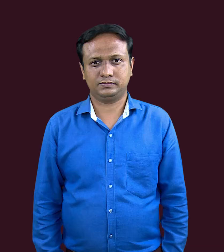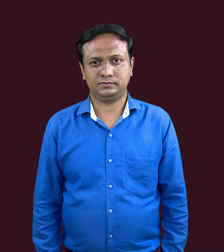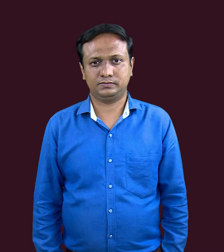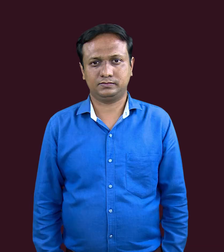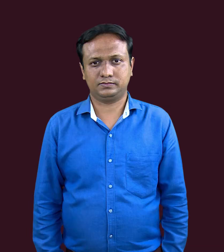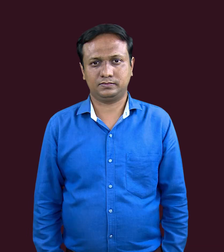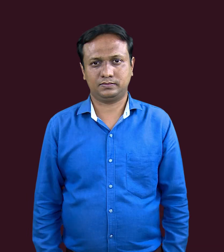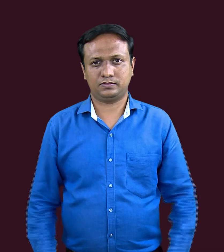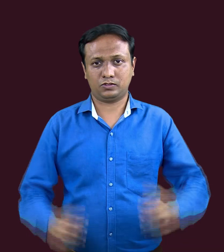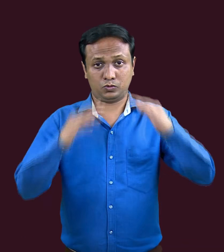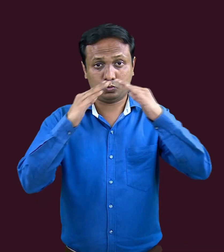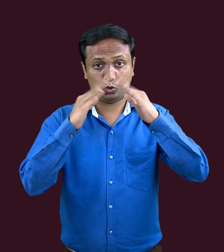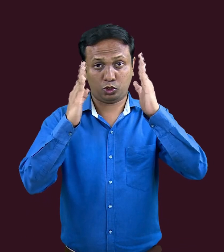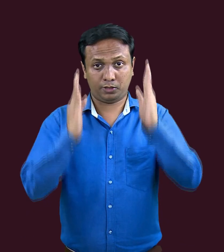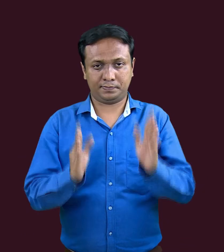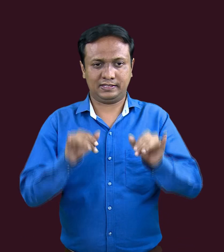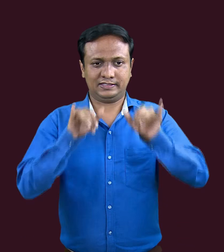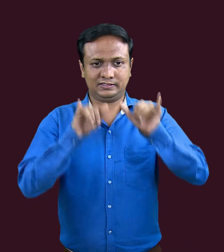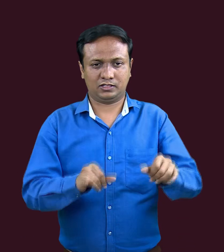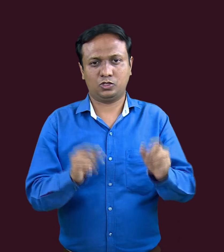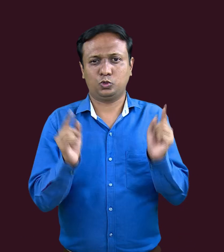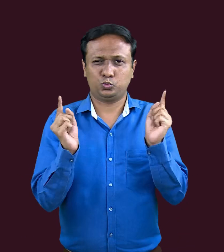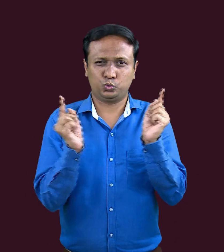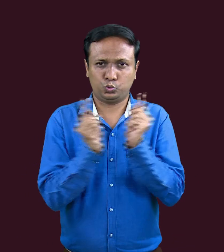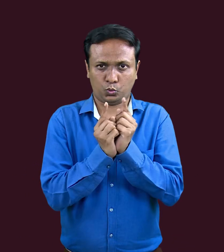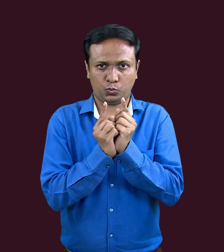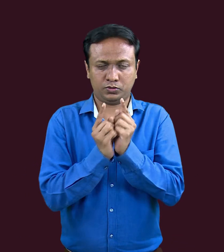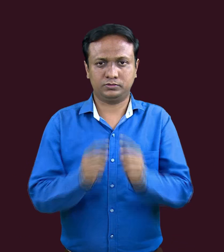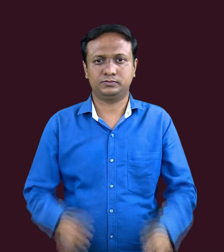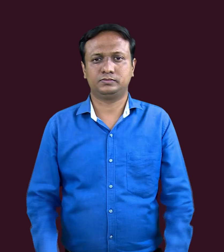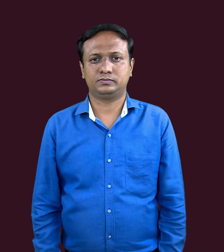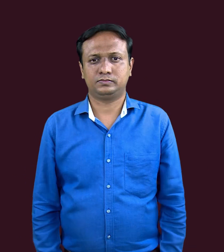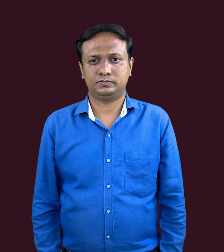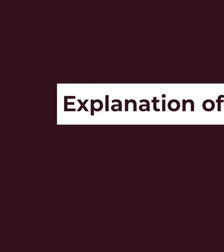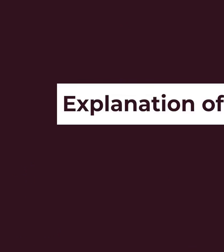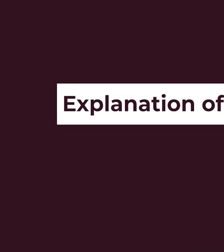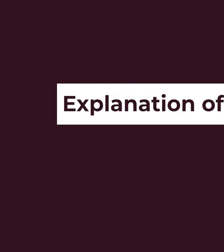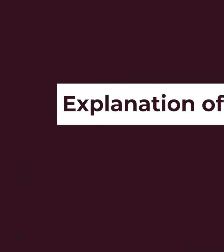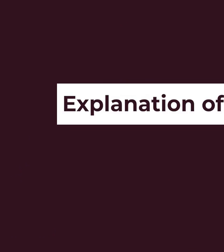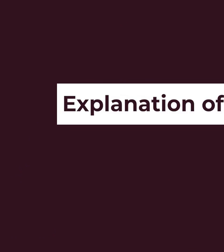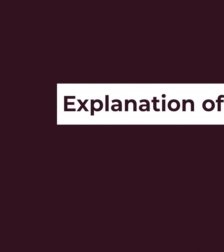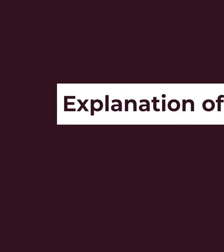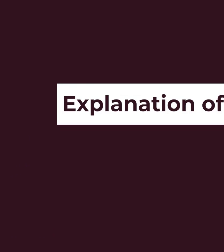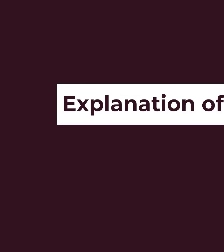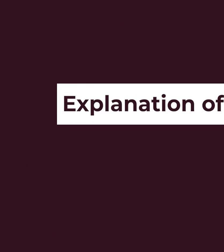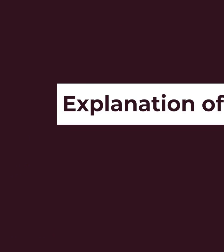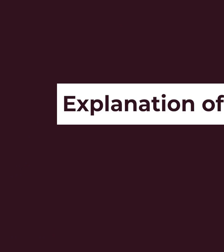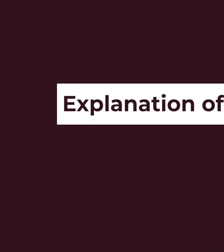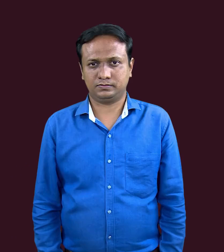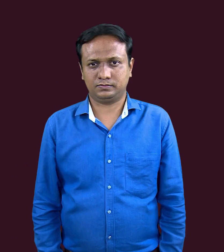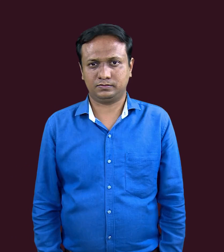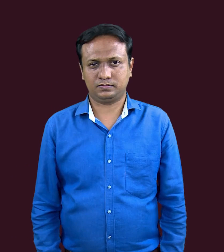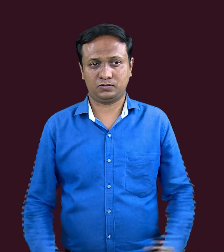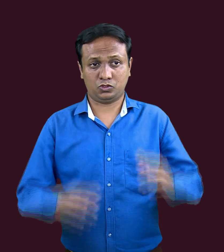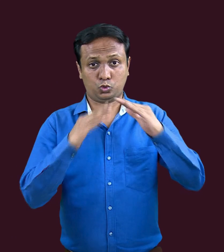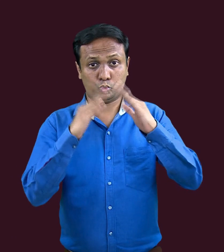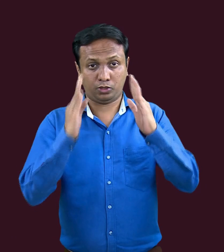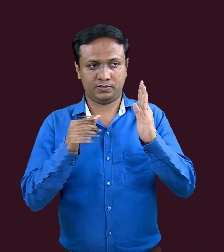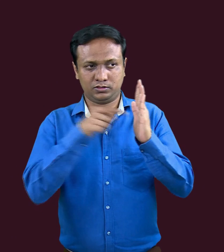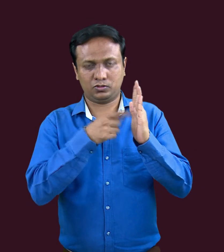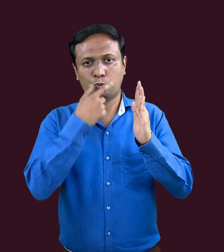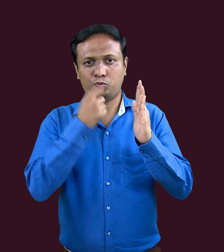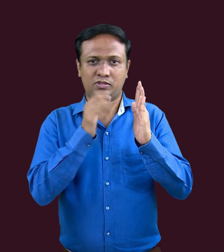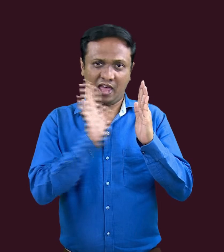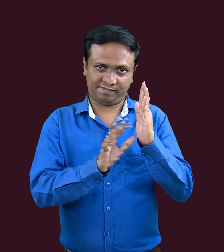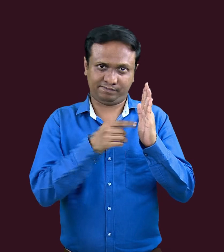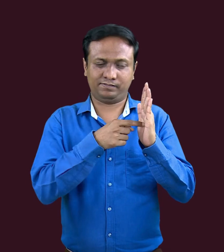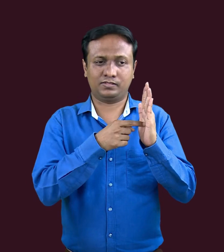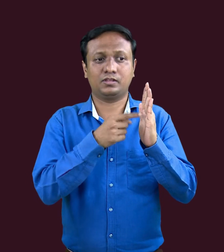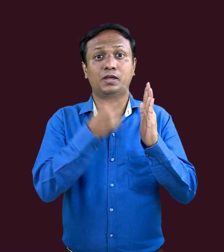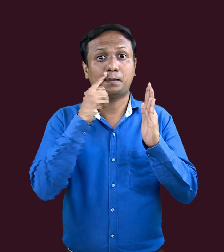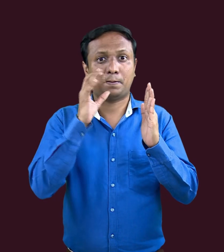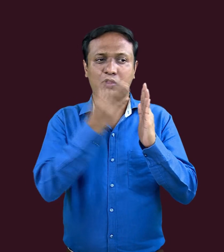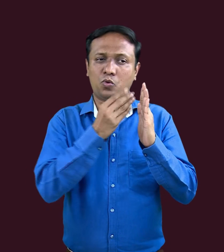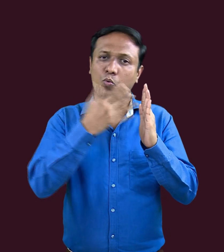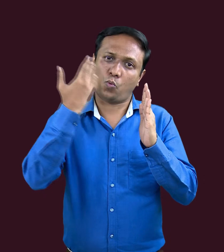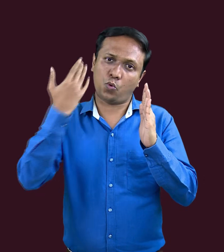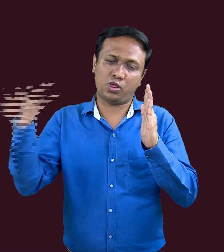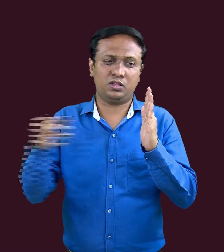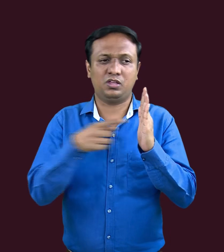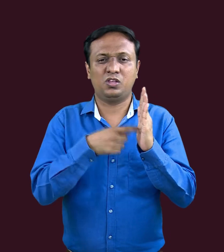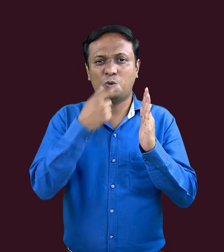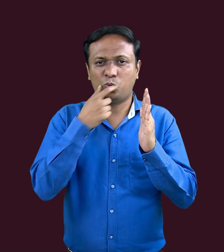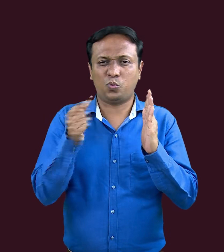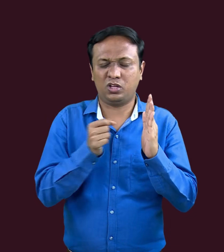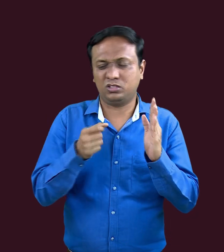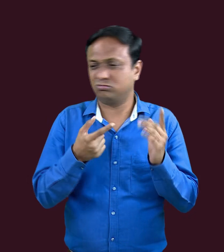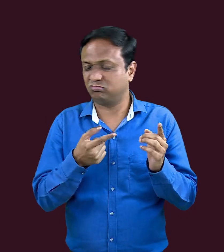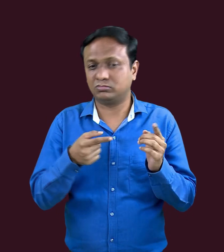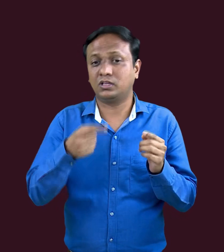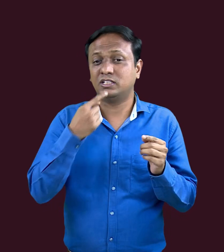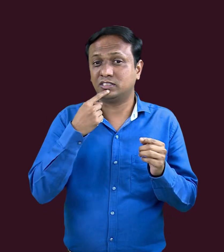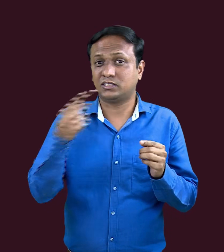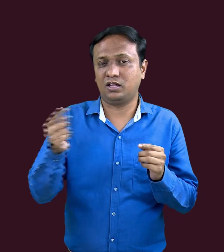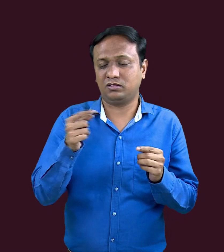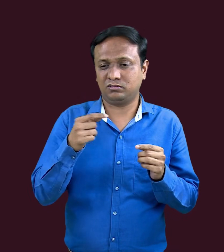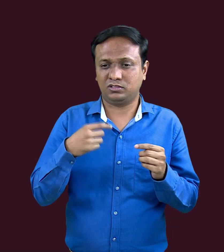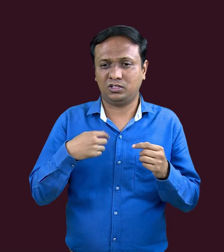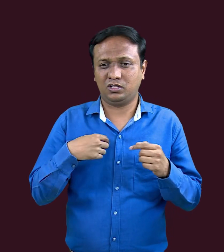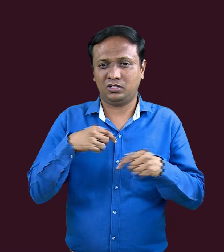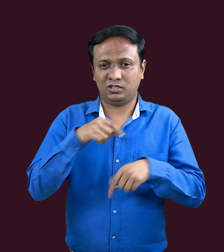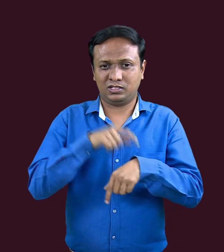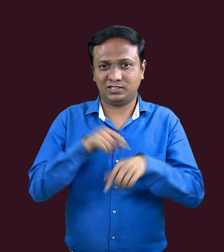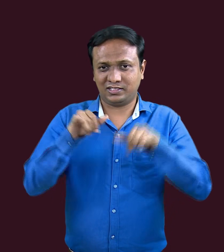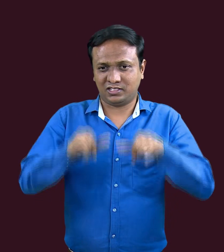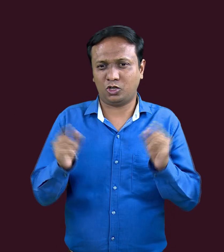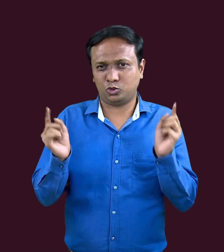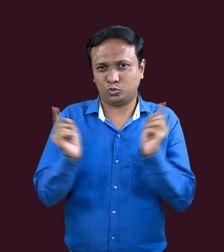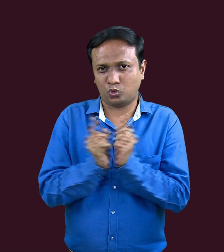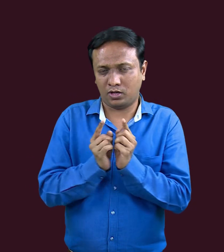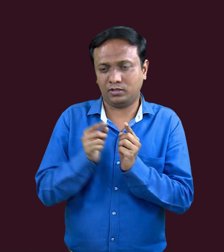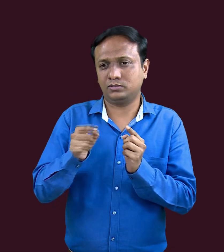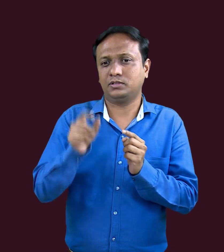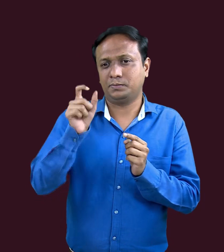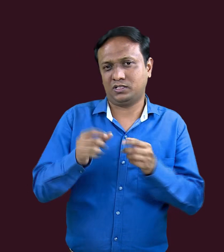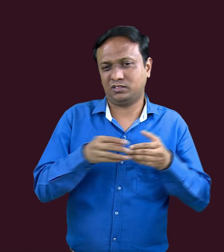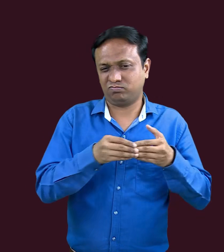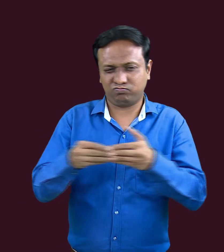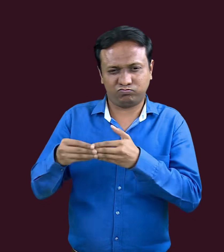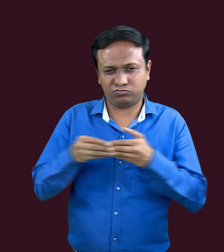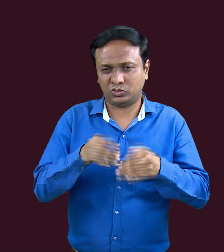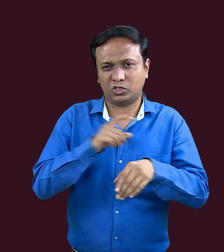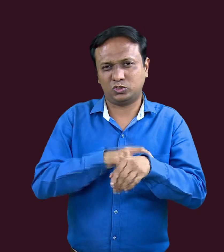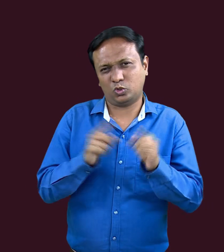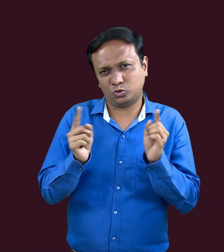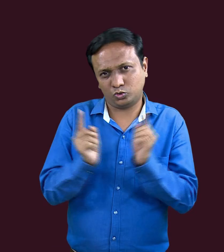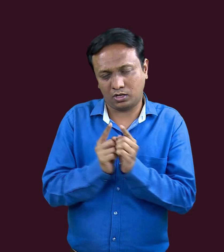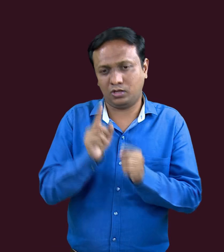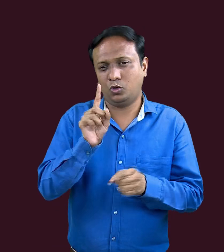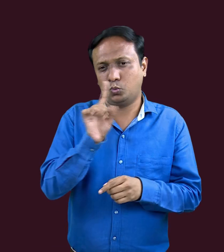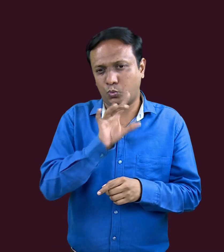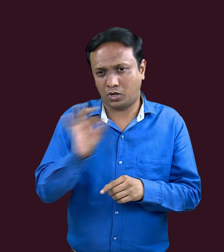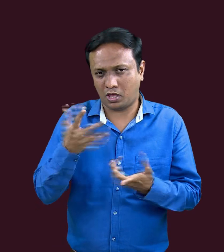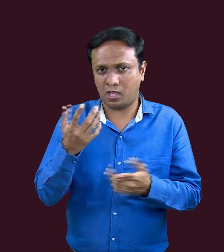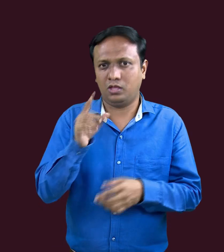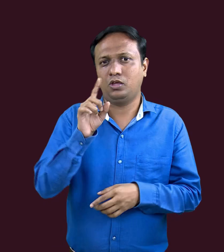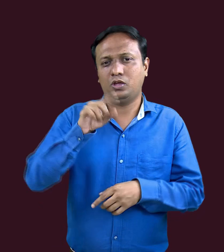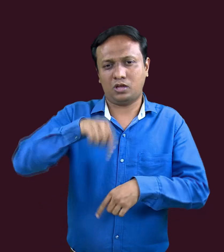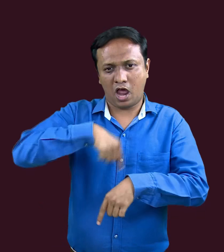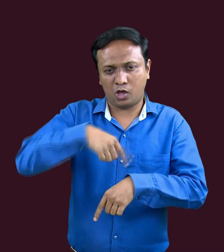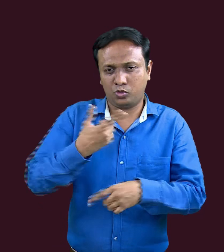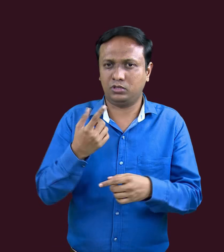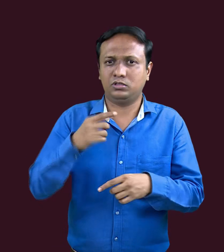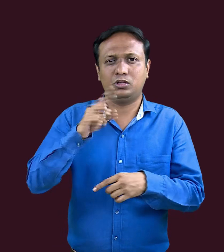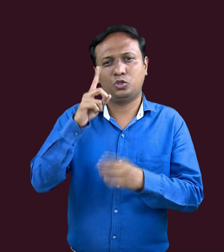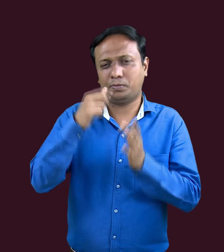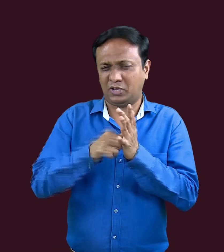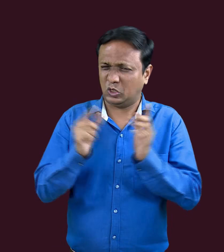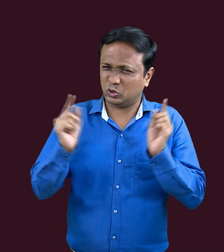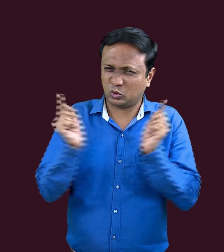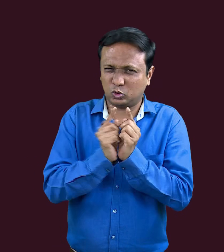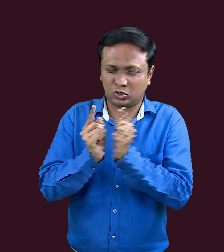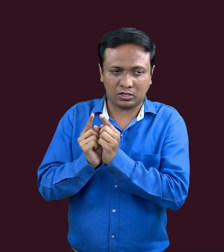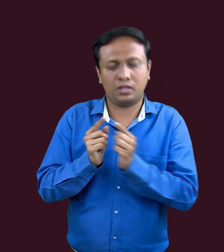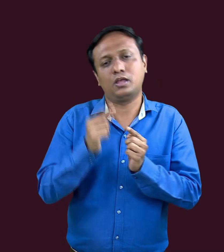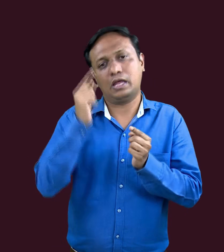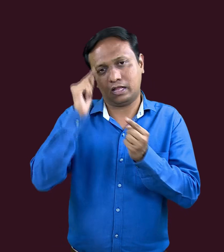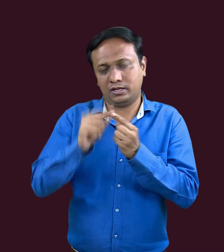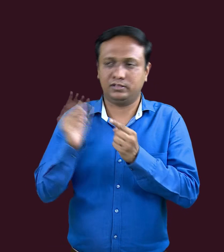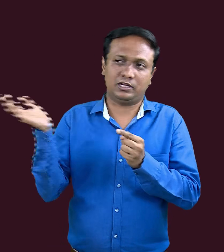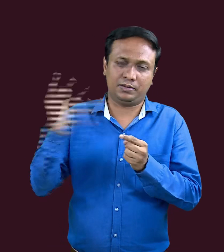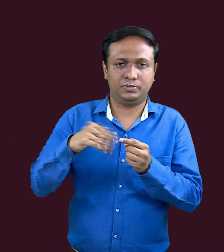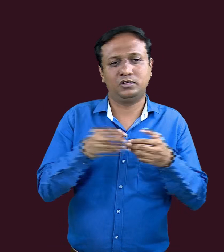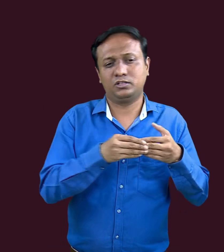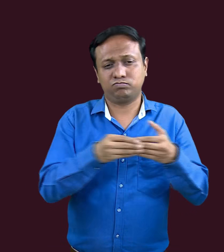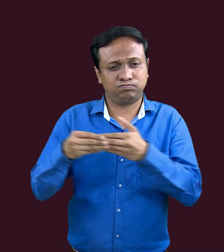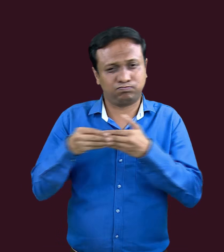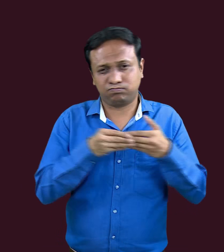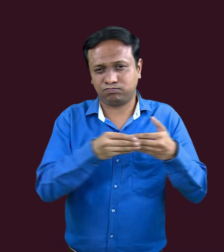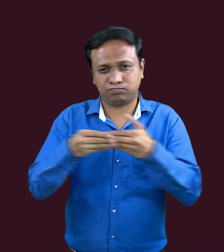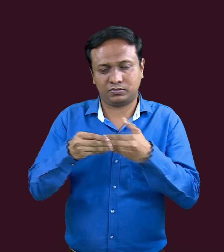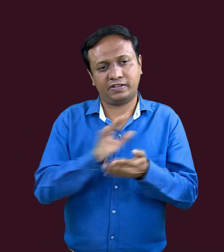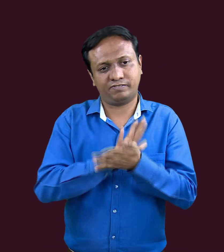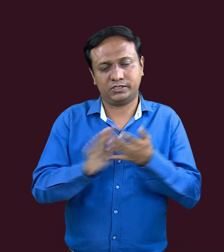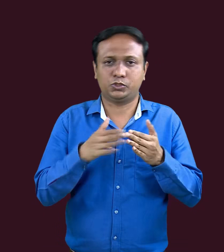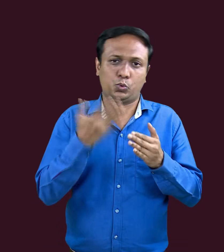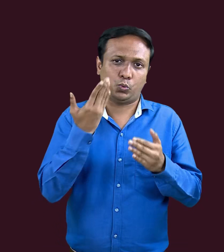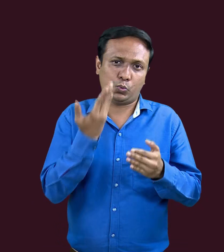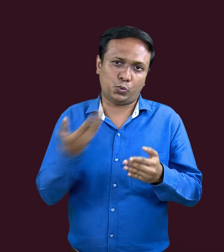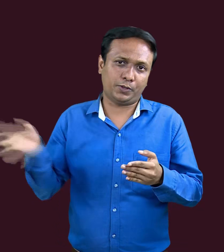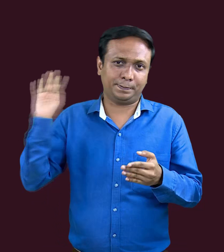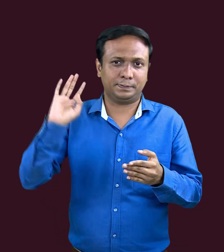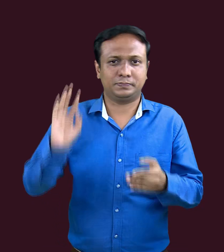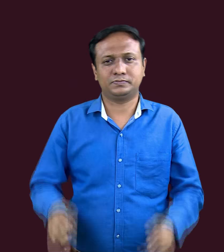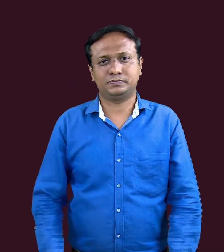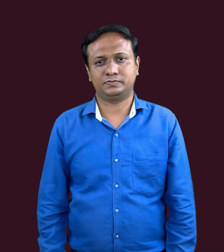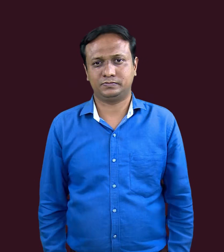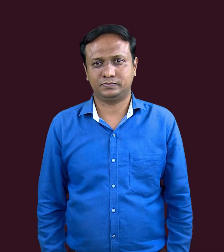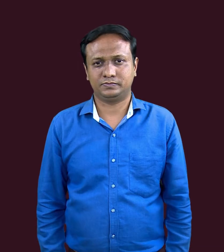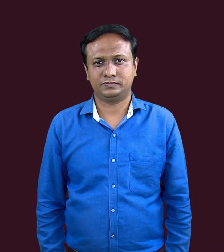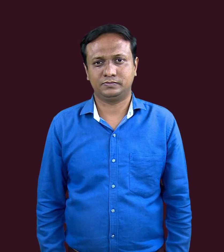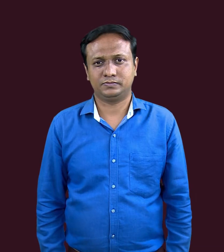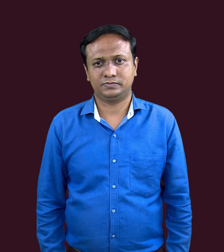Short-stay home